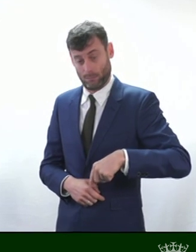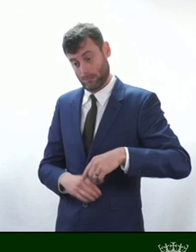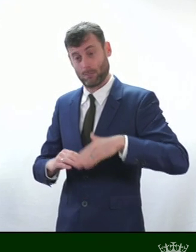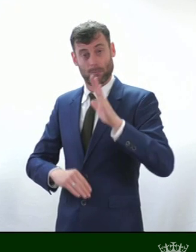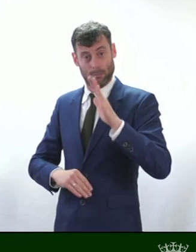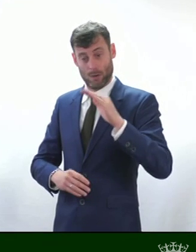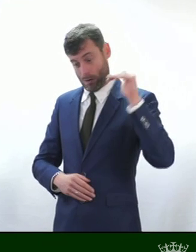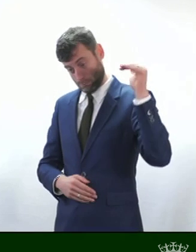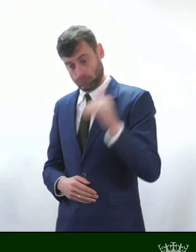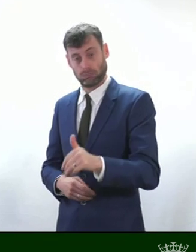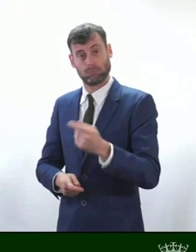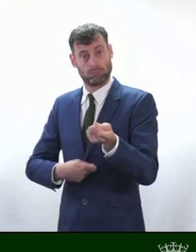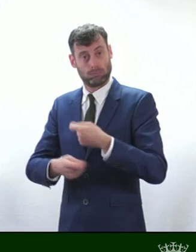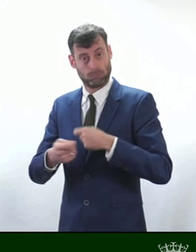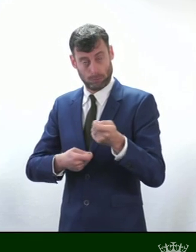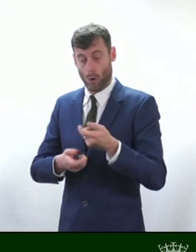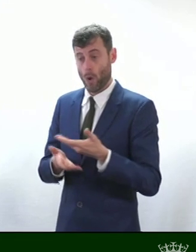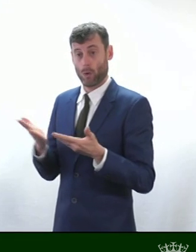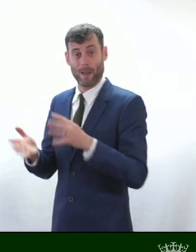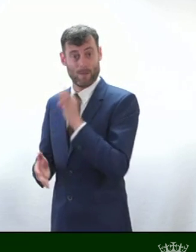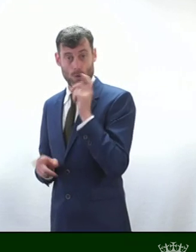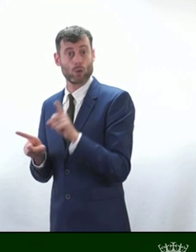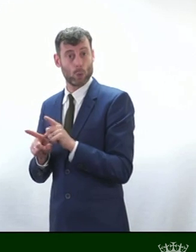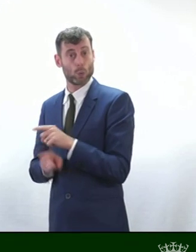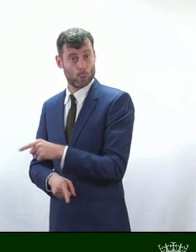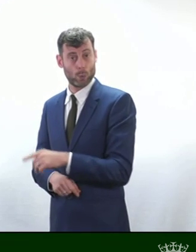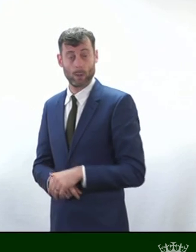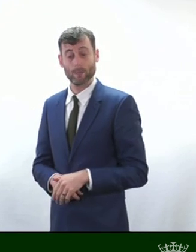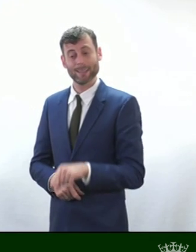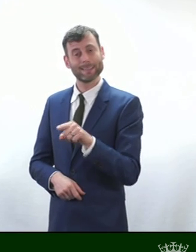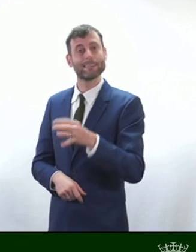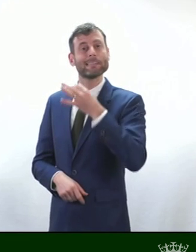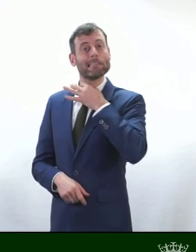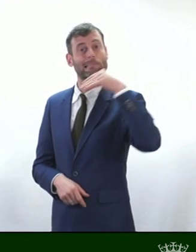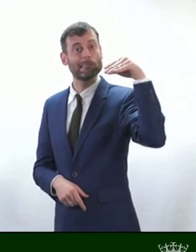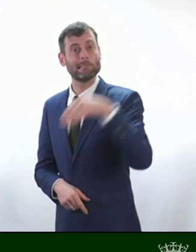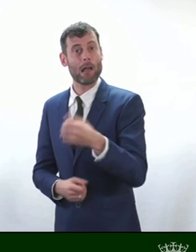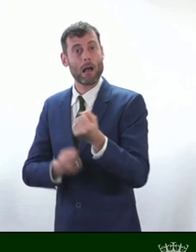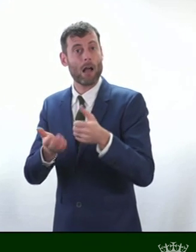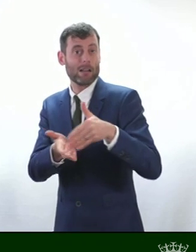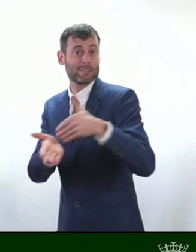Behind those numbers, which are a big hit to UK plc, are jobs and businesses.